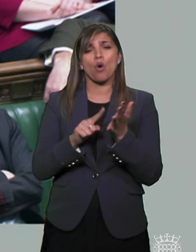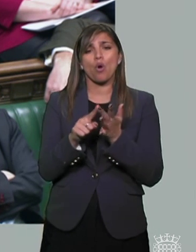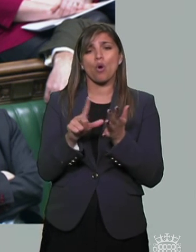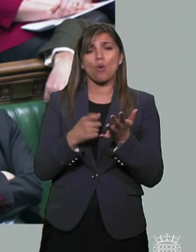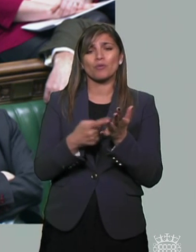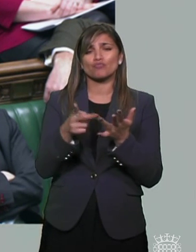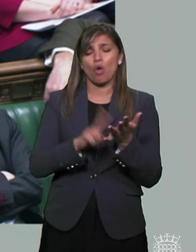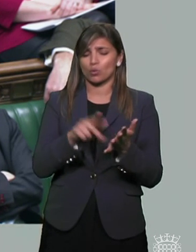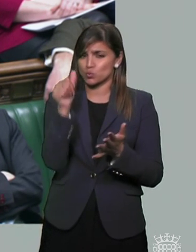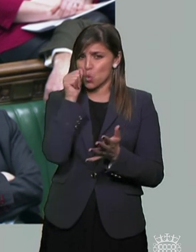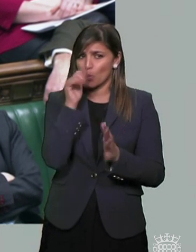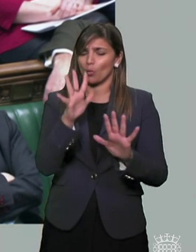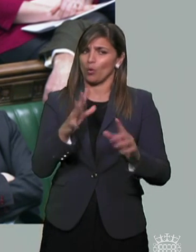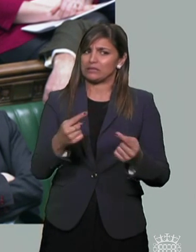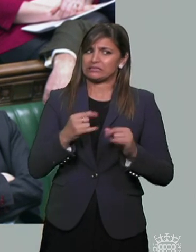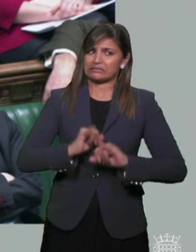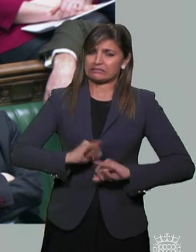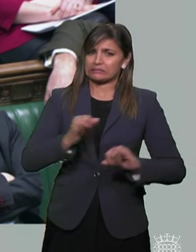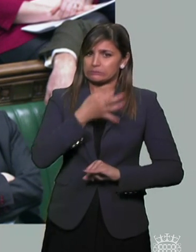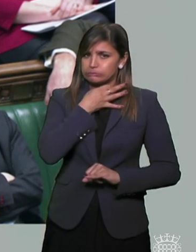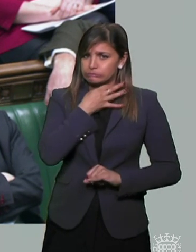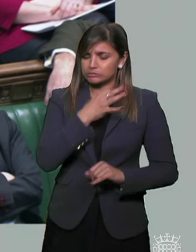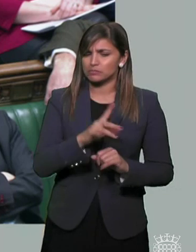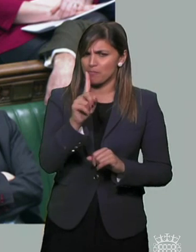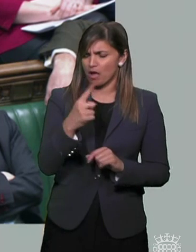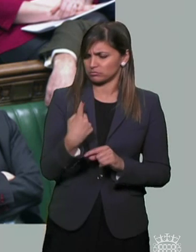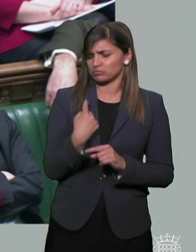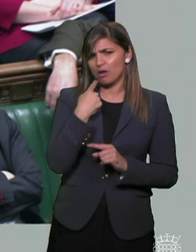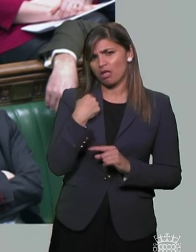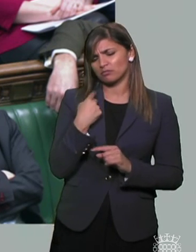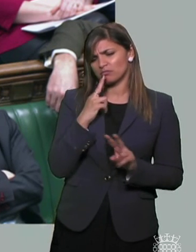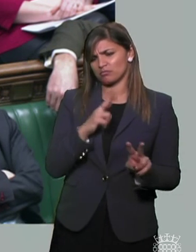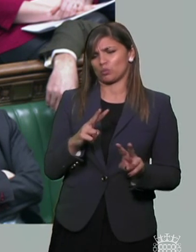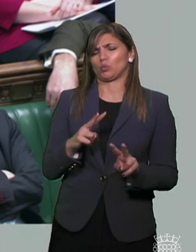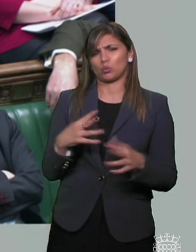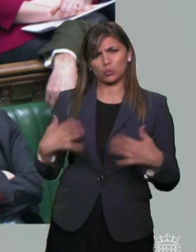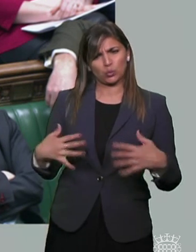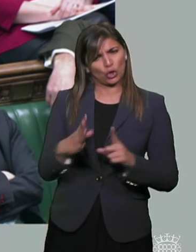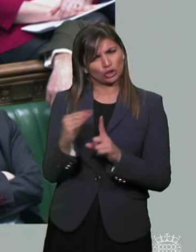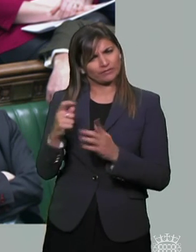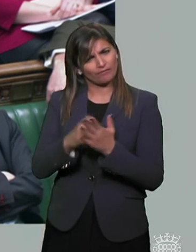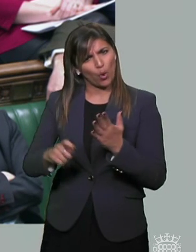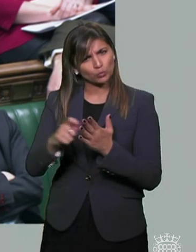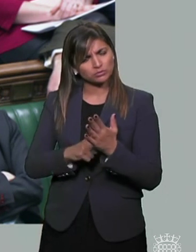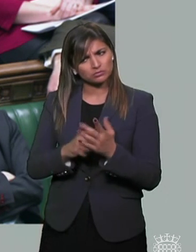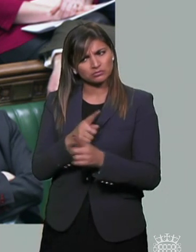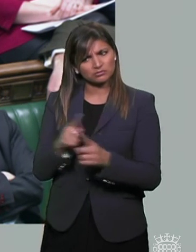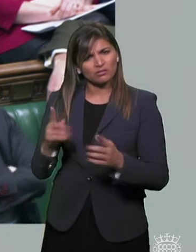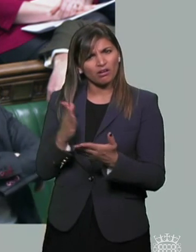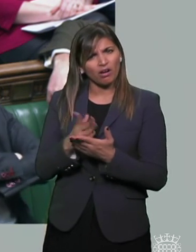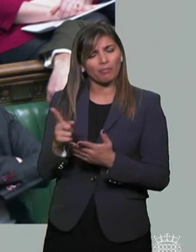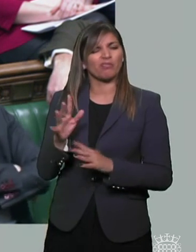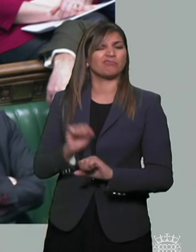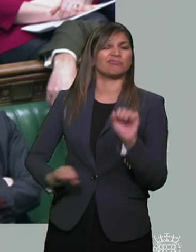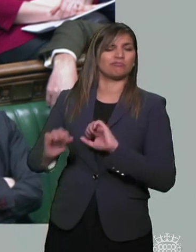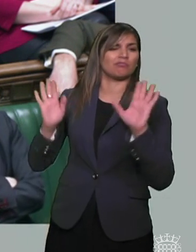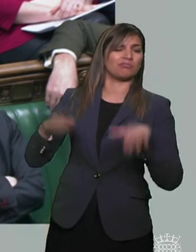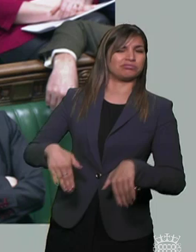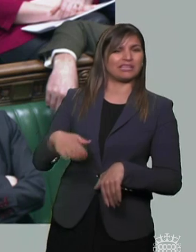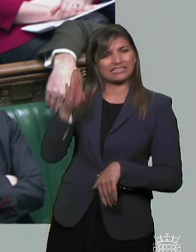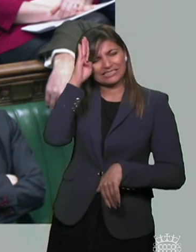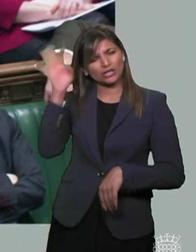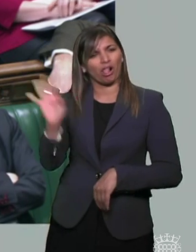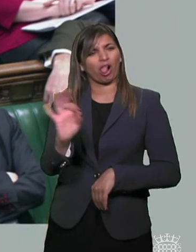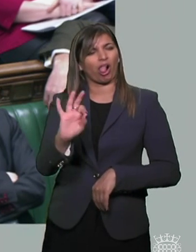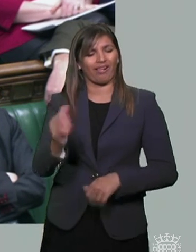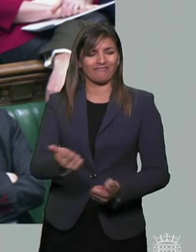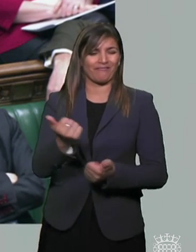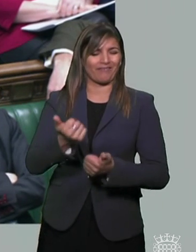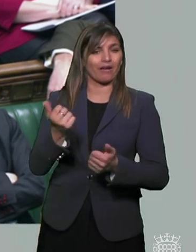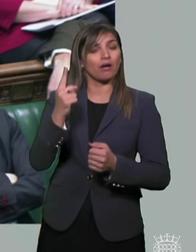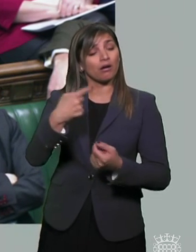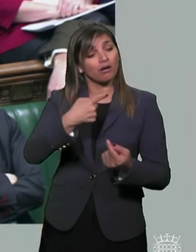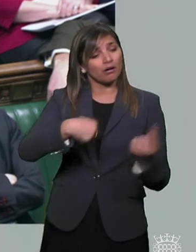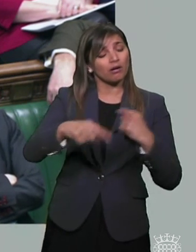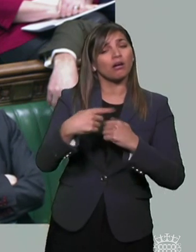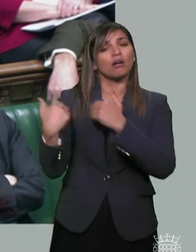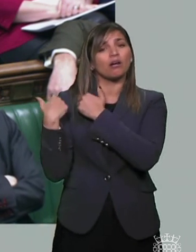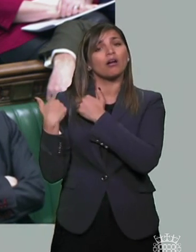As we saw from last night’s vote, the Tories might be privileged enough to live in denial about this danger, but the rest of us have a responsibility to live in the real world.